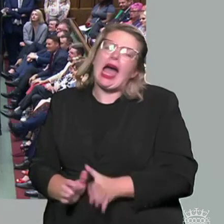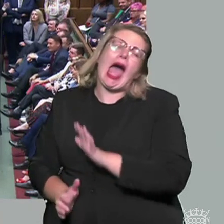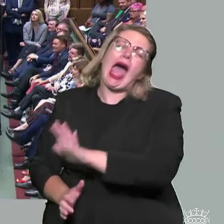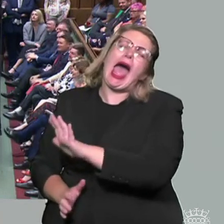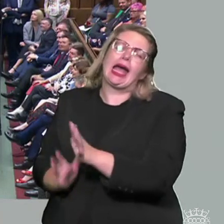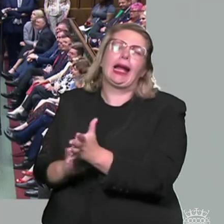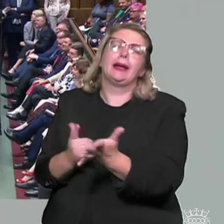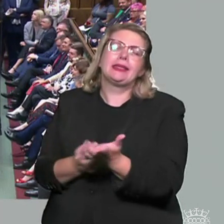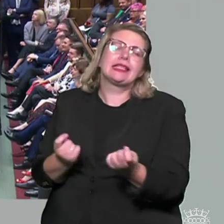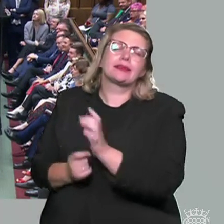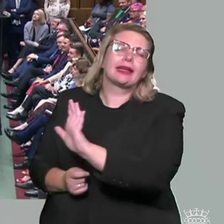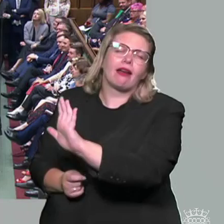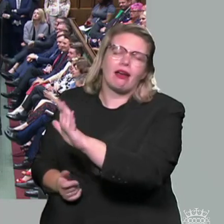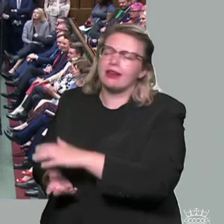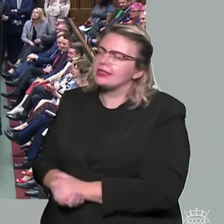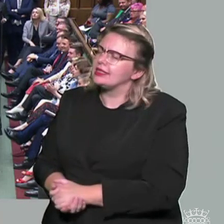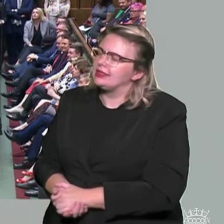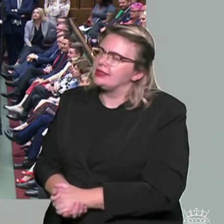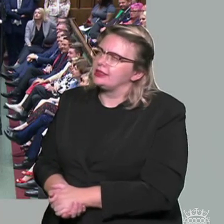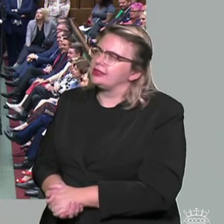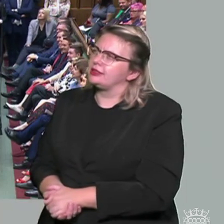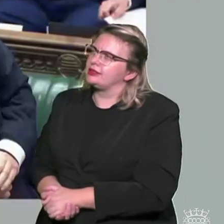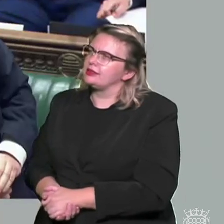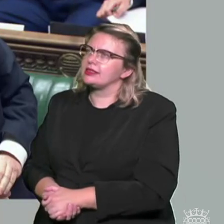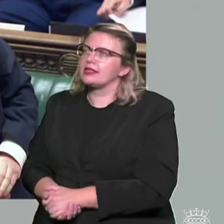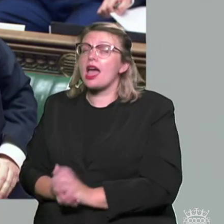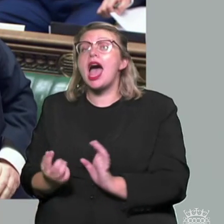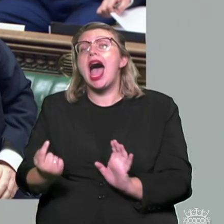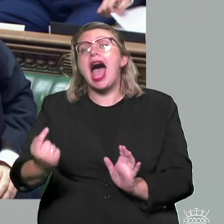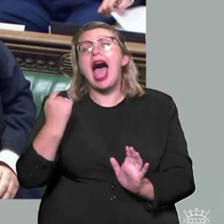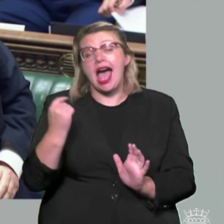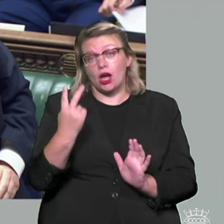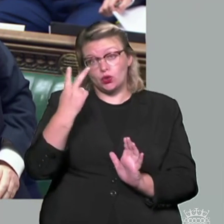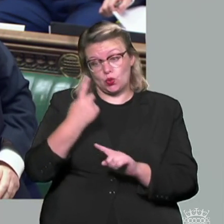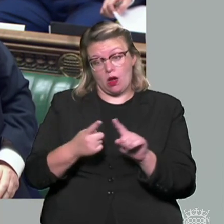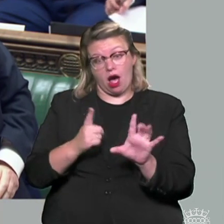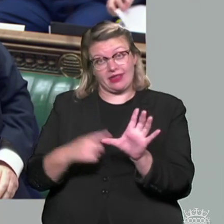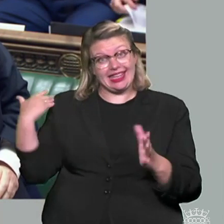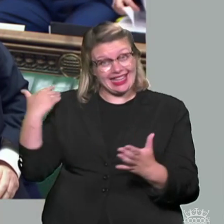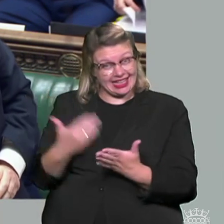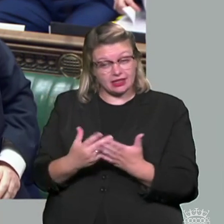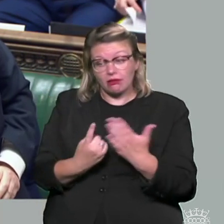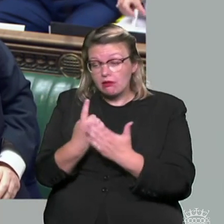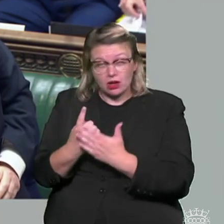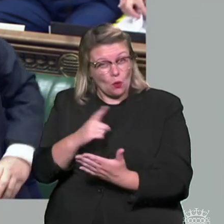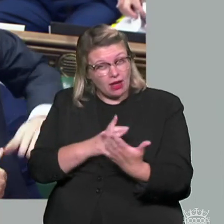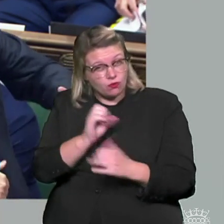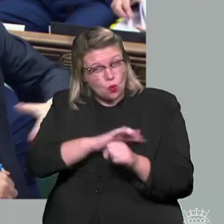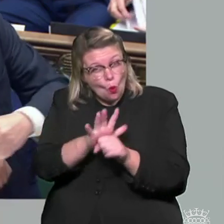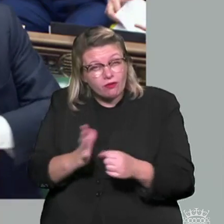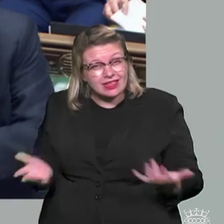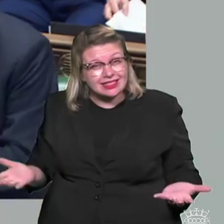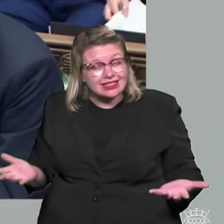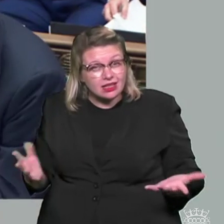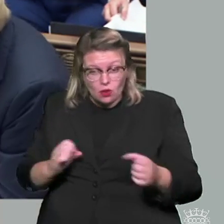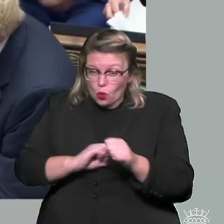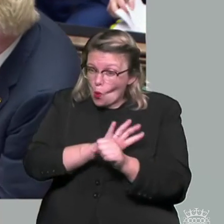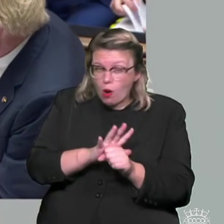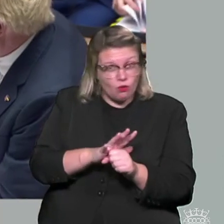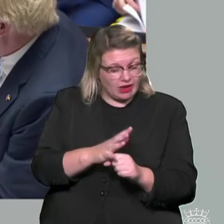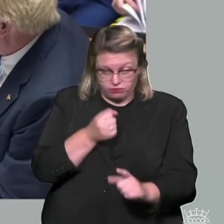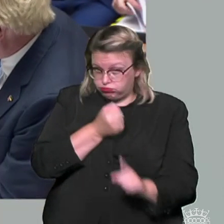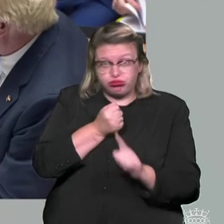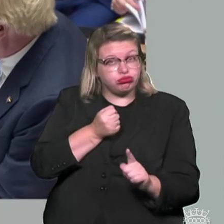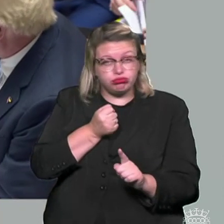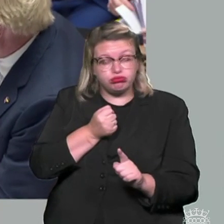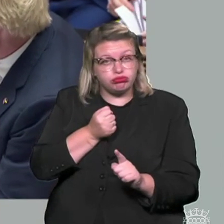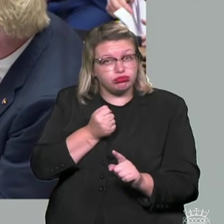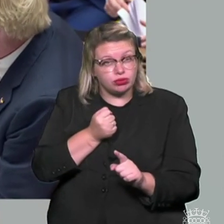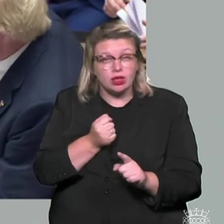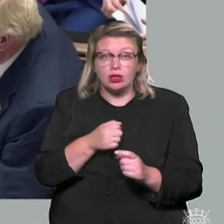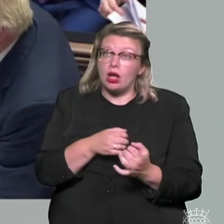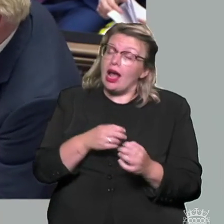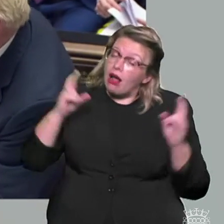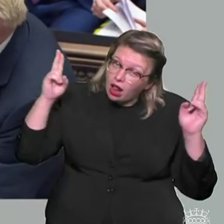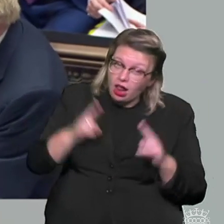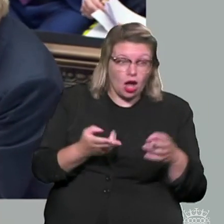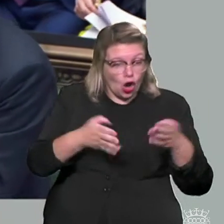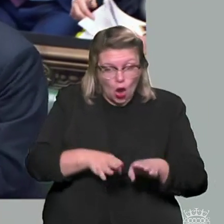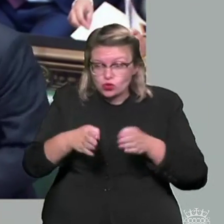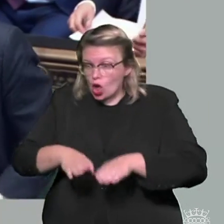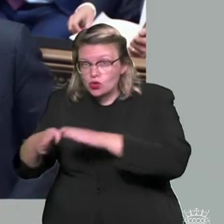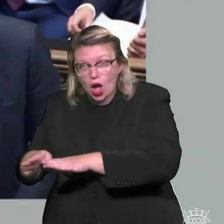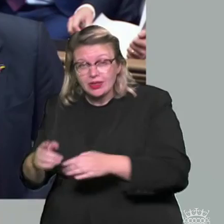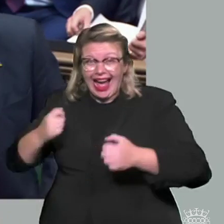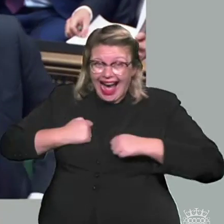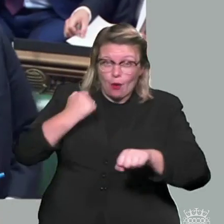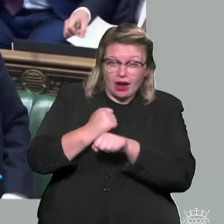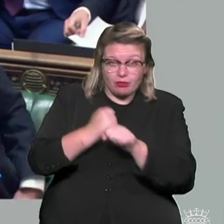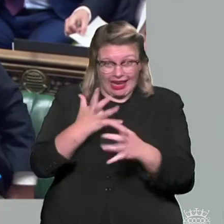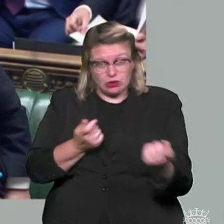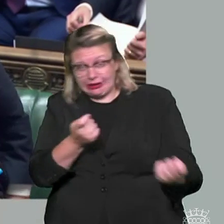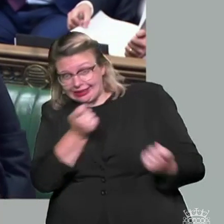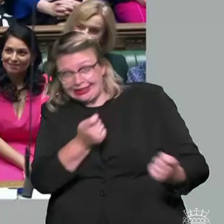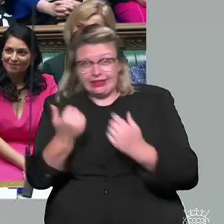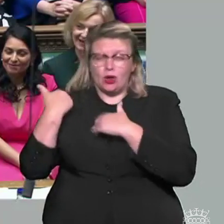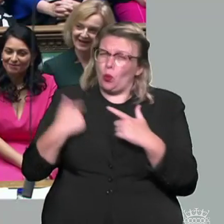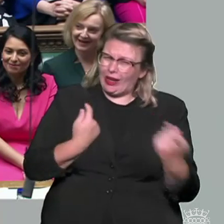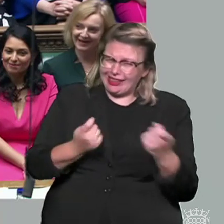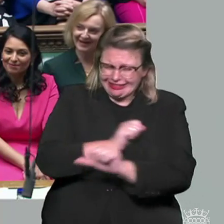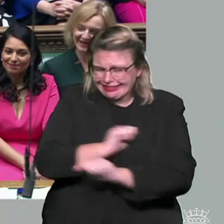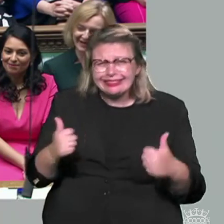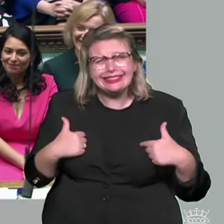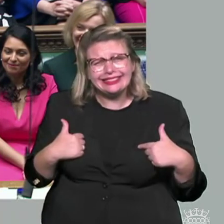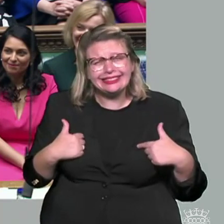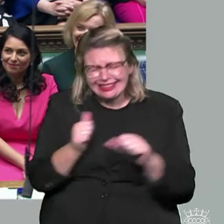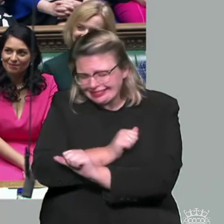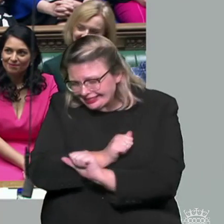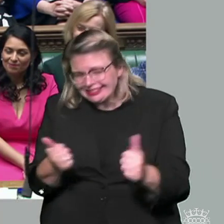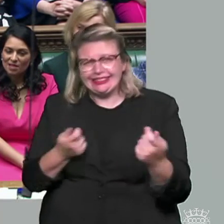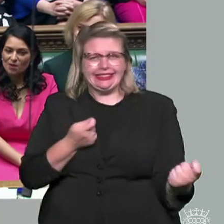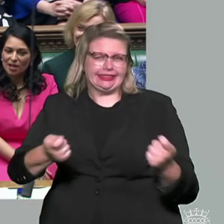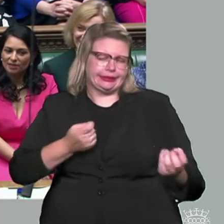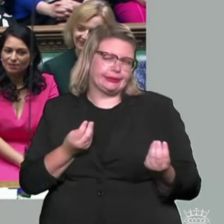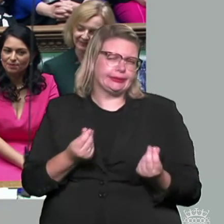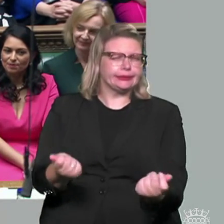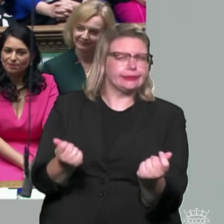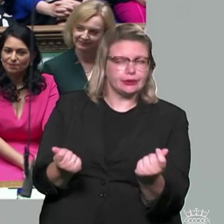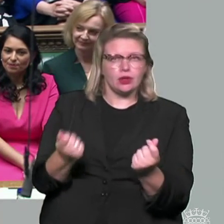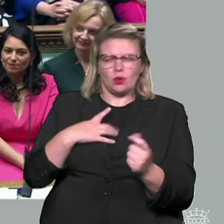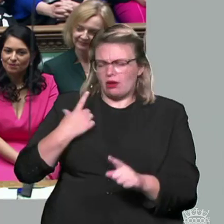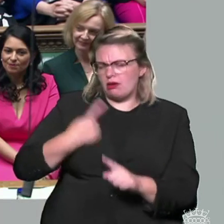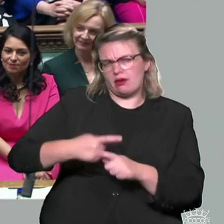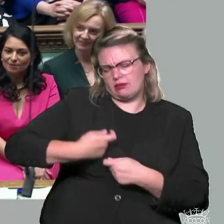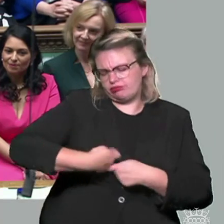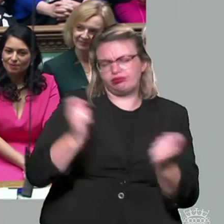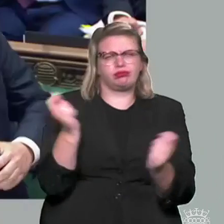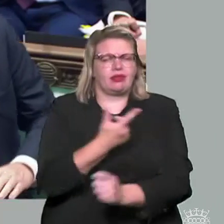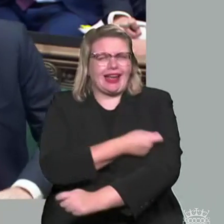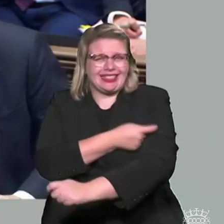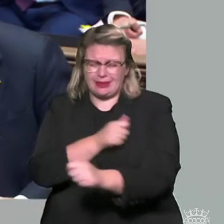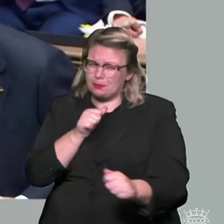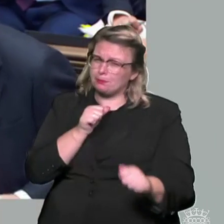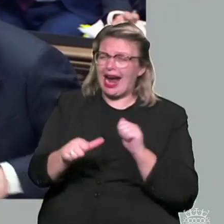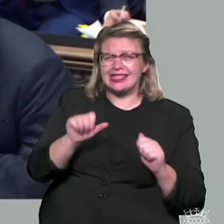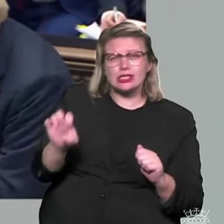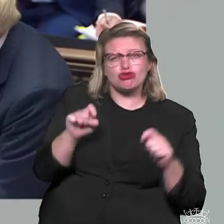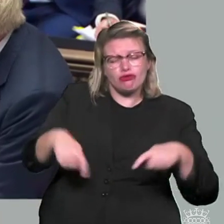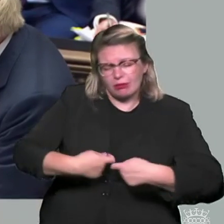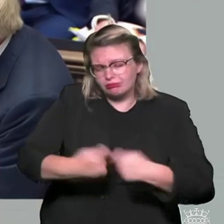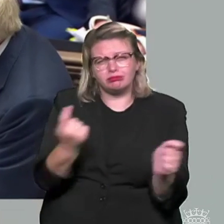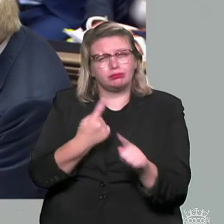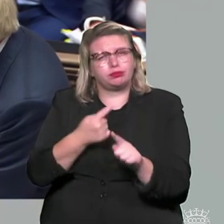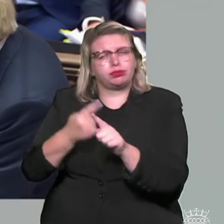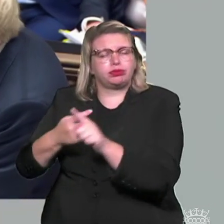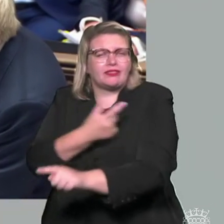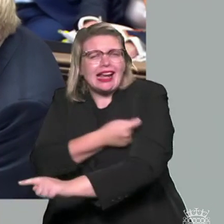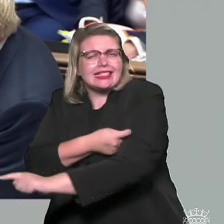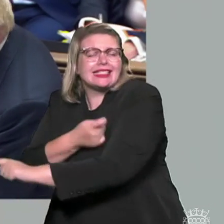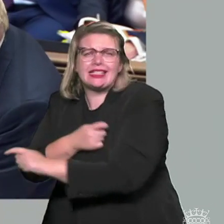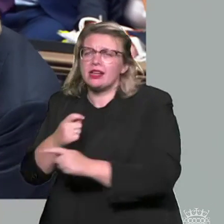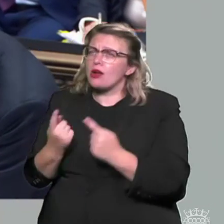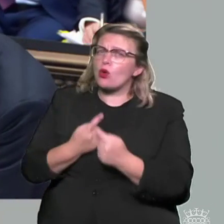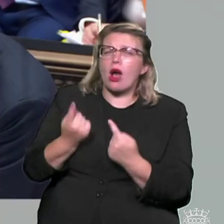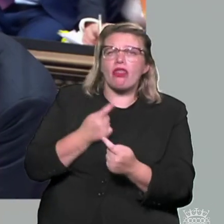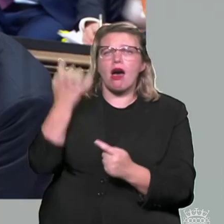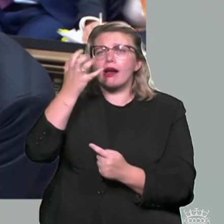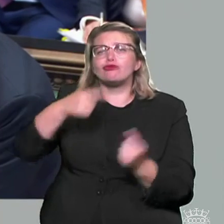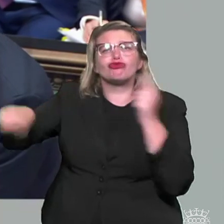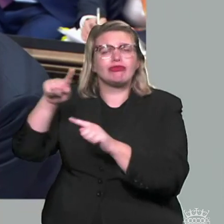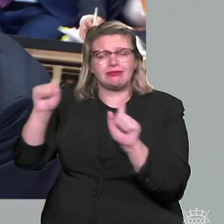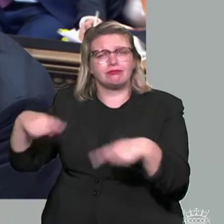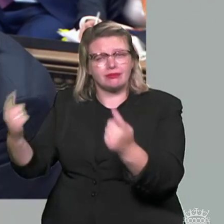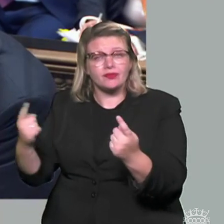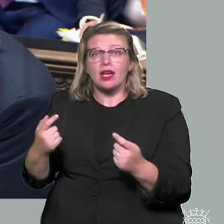I think that everybody would agree that what we saw in the last two and a half years was because of the pandemic, with the biggest fall in output for 300 years, which this Government dealt with and coped with magnificently by distributing vaccines faster than any other European Government—faster than any other major economy—which would not have been possible